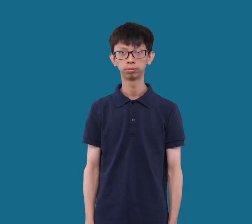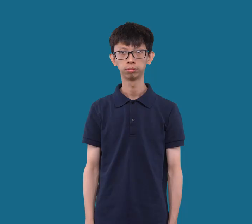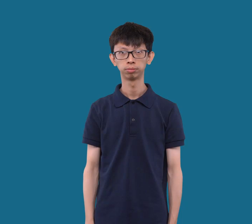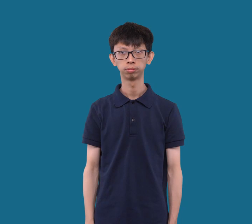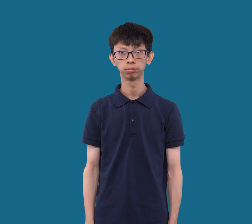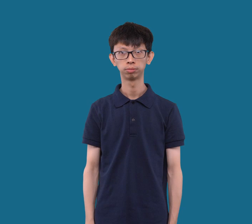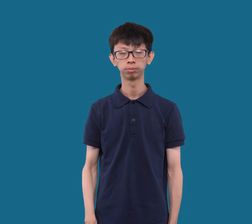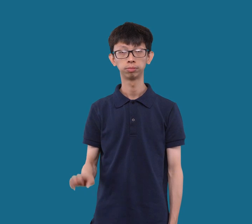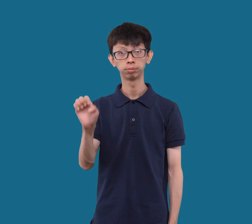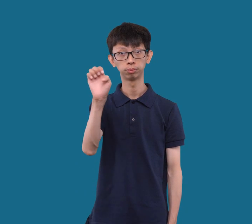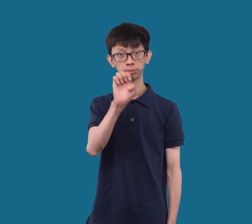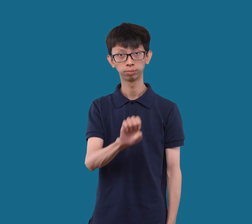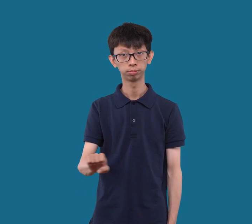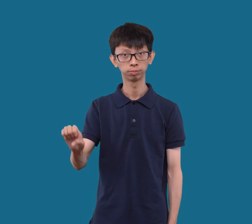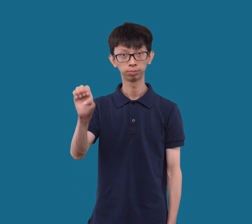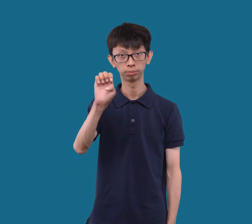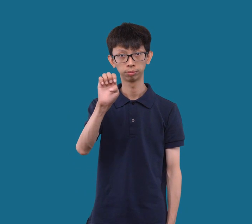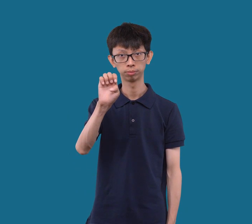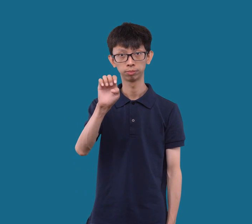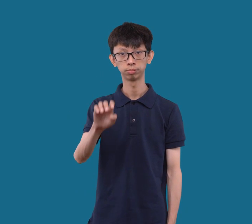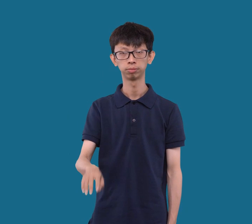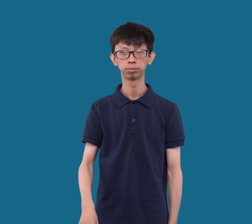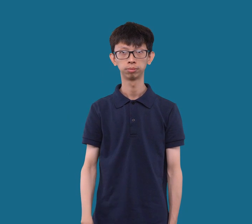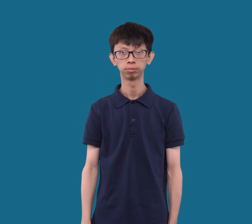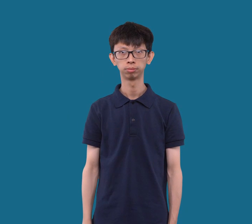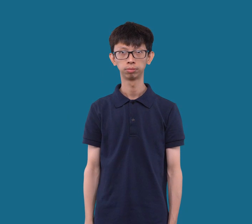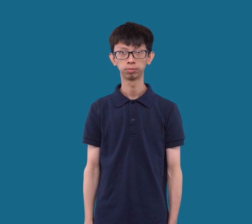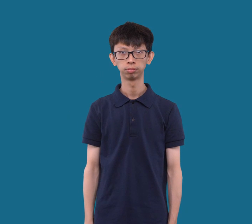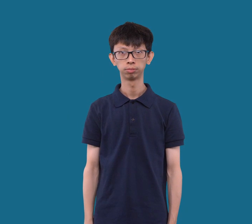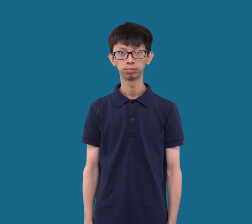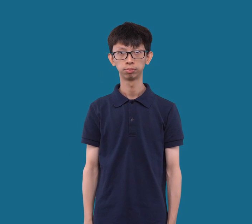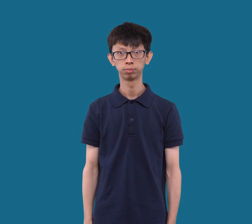email